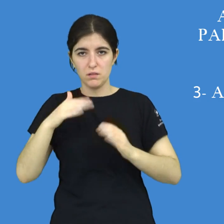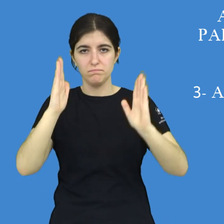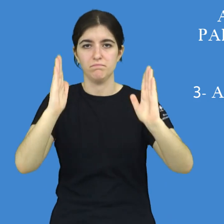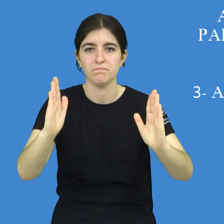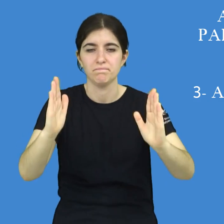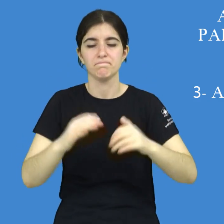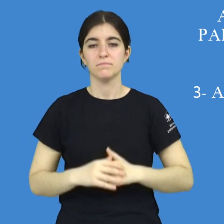época